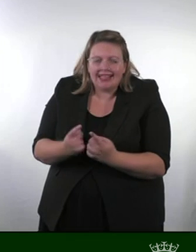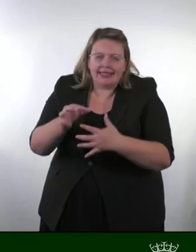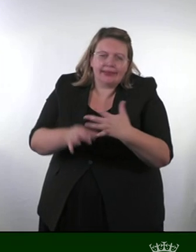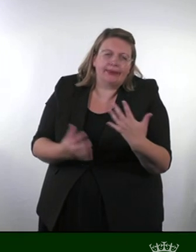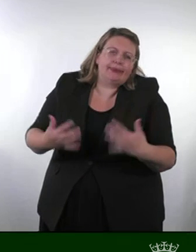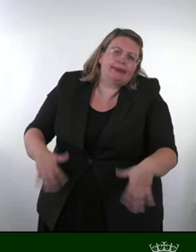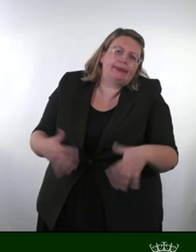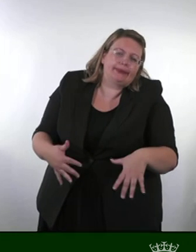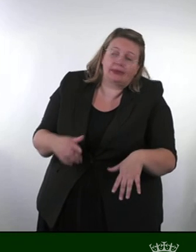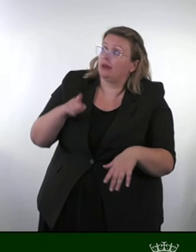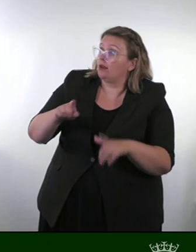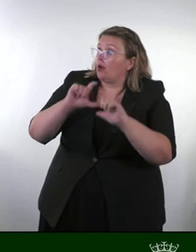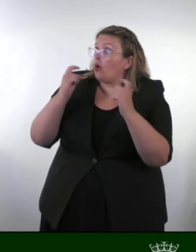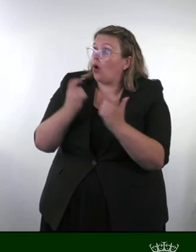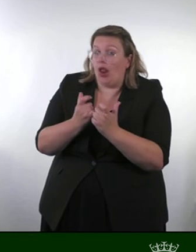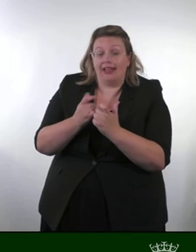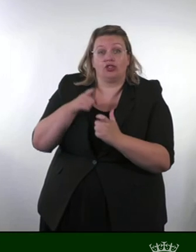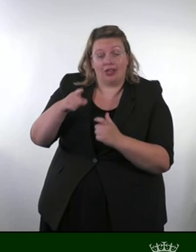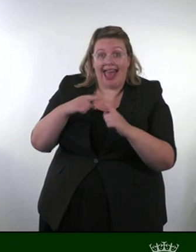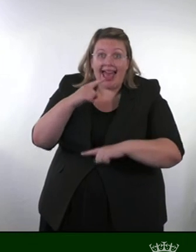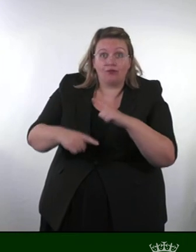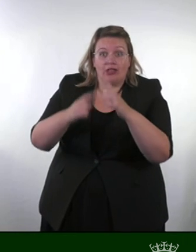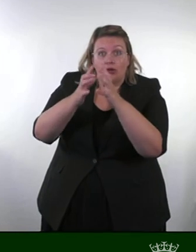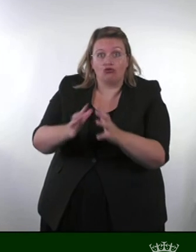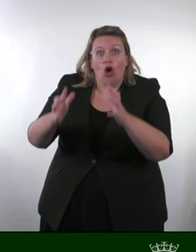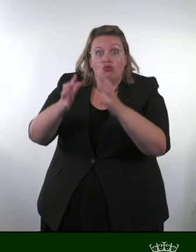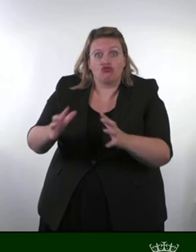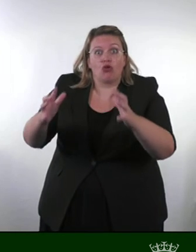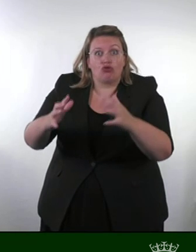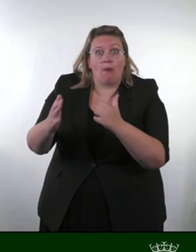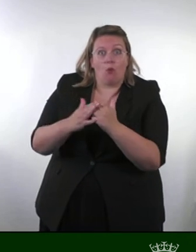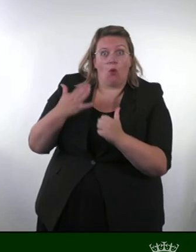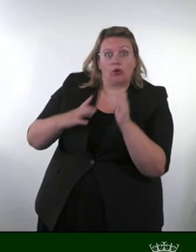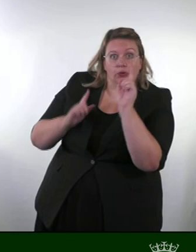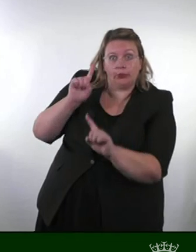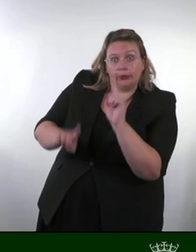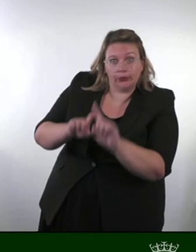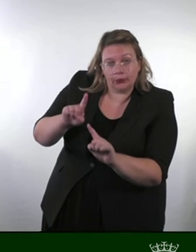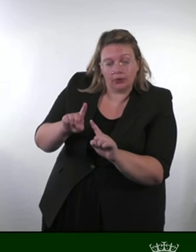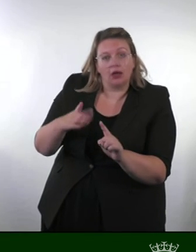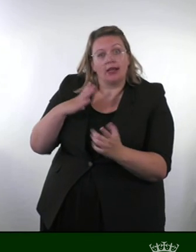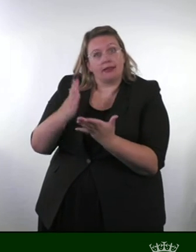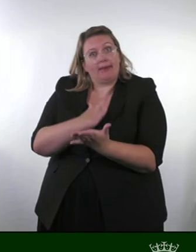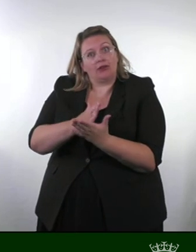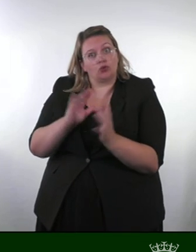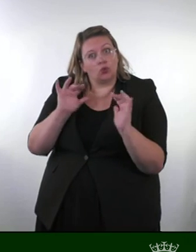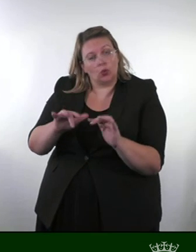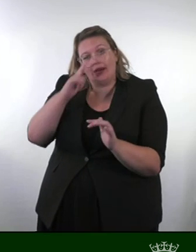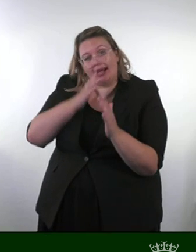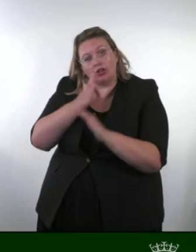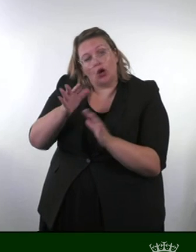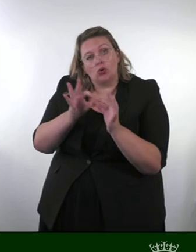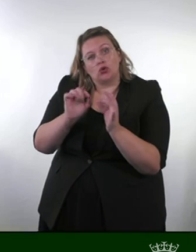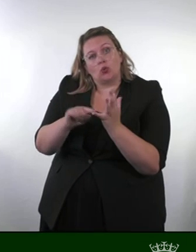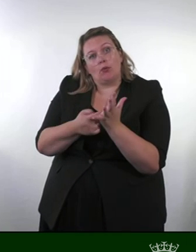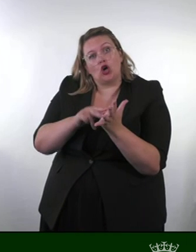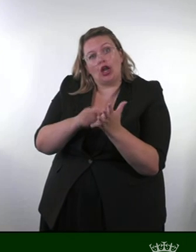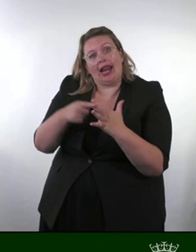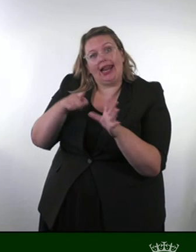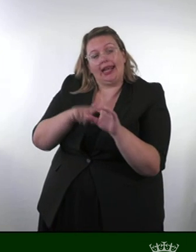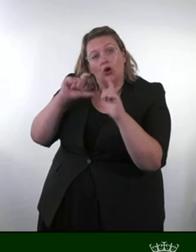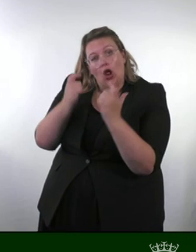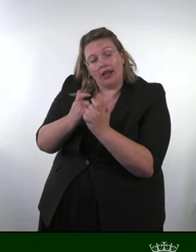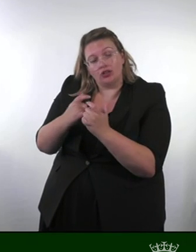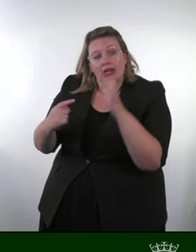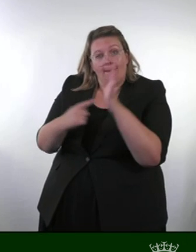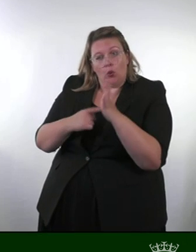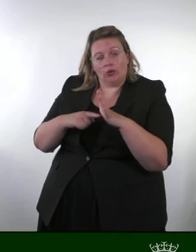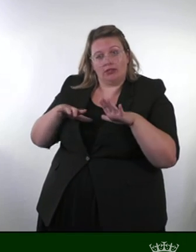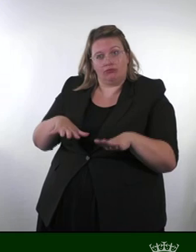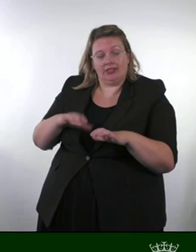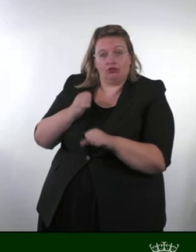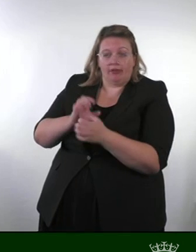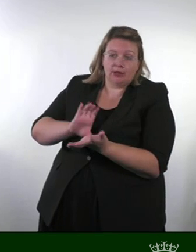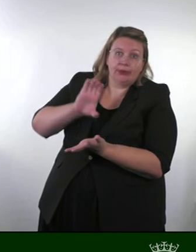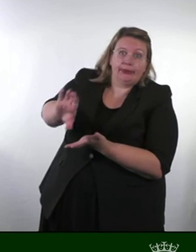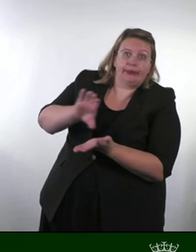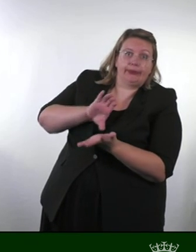As a result, the college has experienced strong year-on-year growth in admissions, but in order to ensure that our young people continue to have the skills they need for the future, it is vital that our further education colleges are invested in and keep up to date.